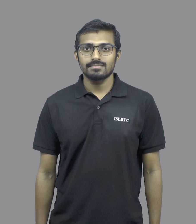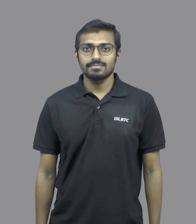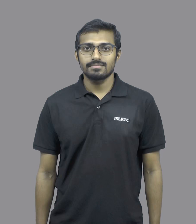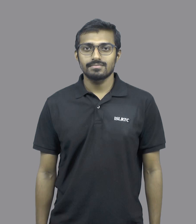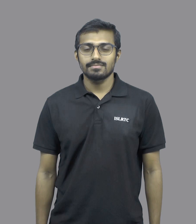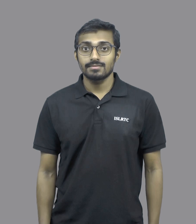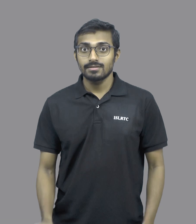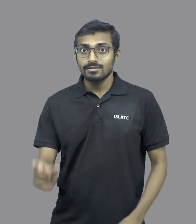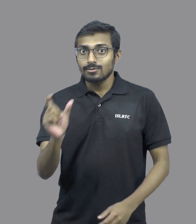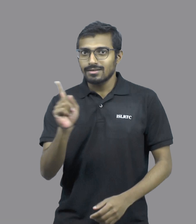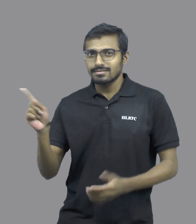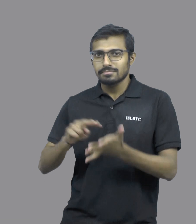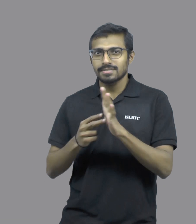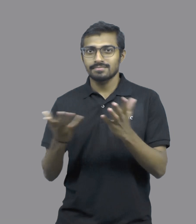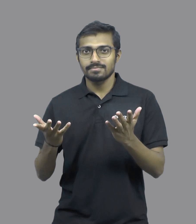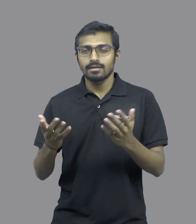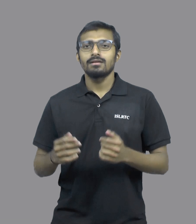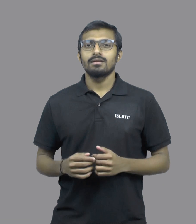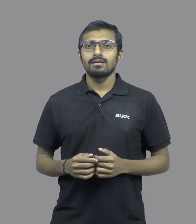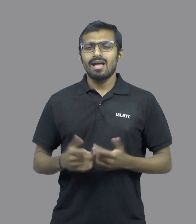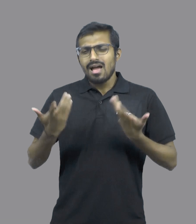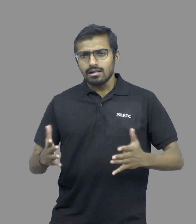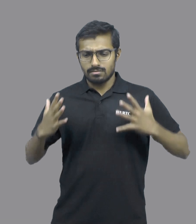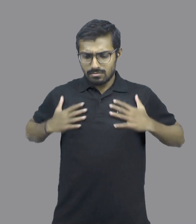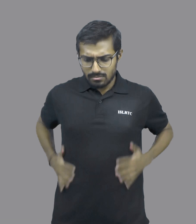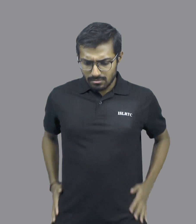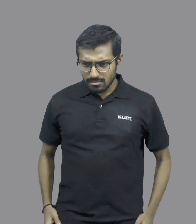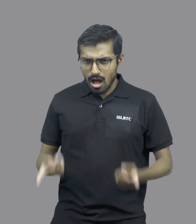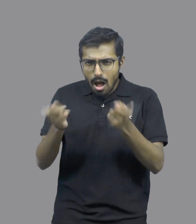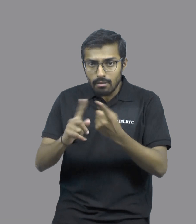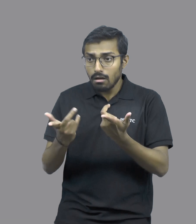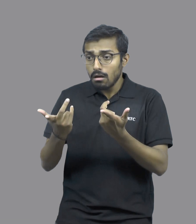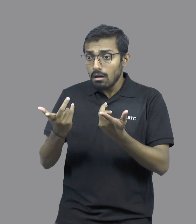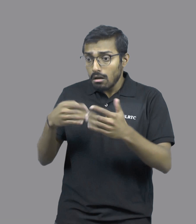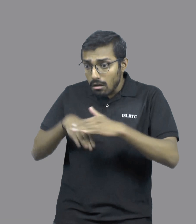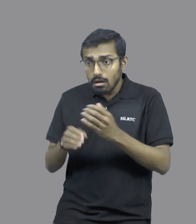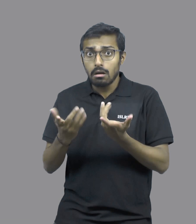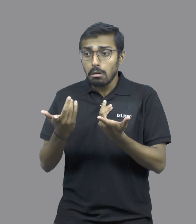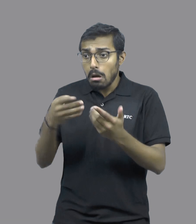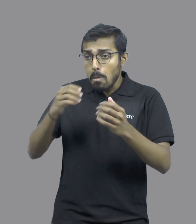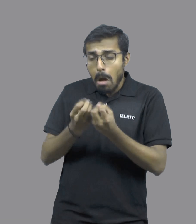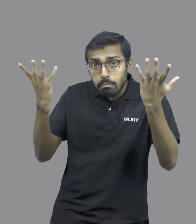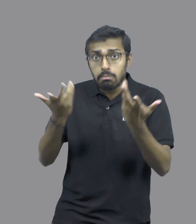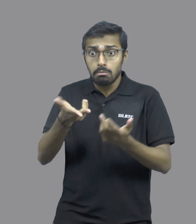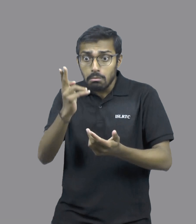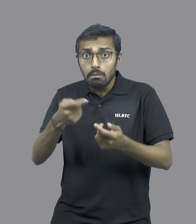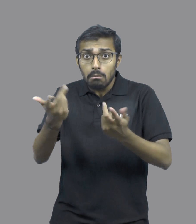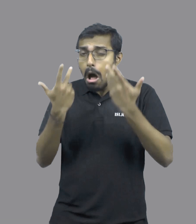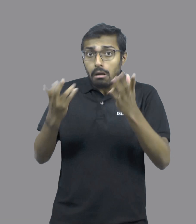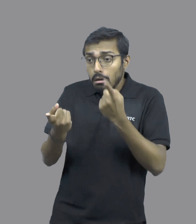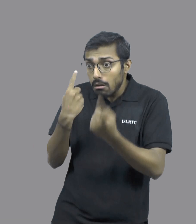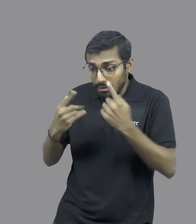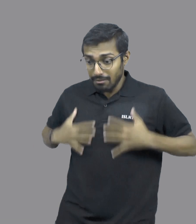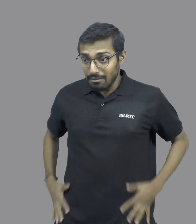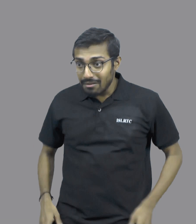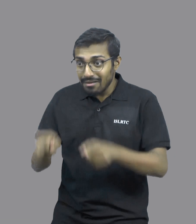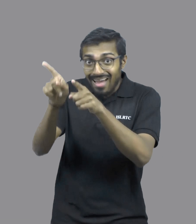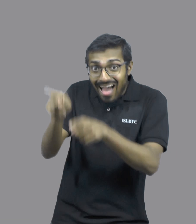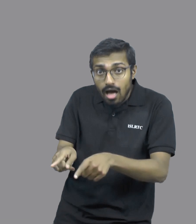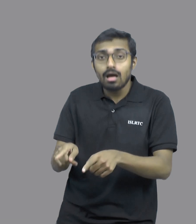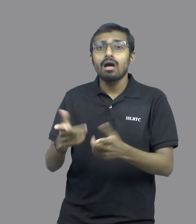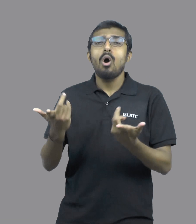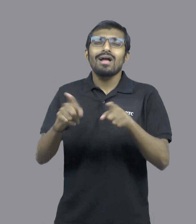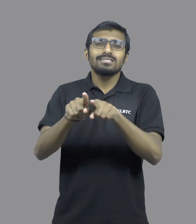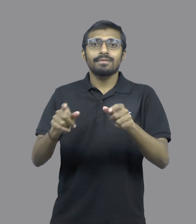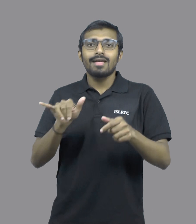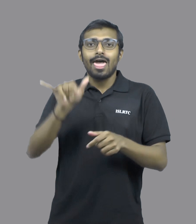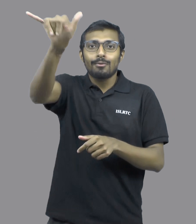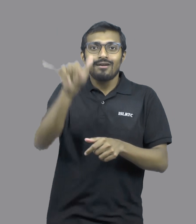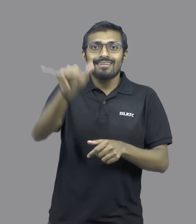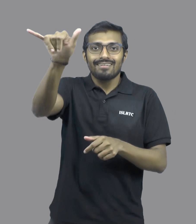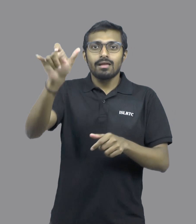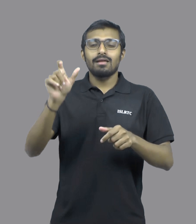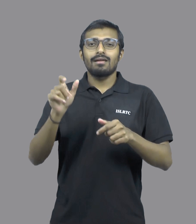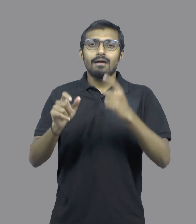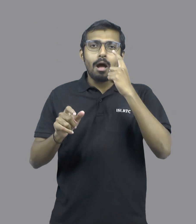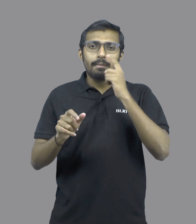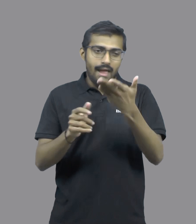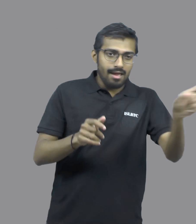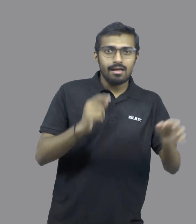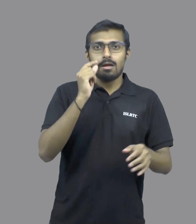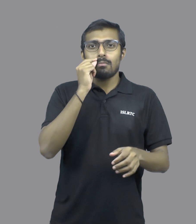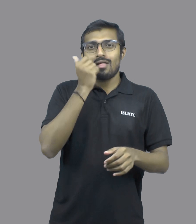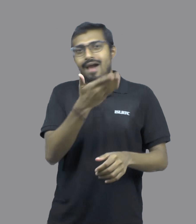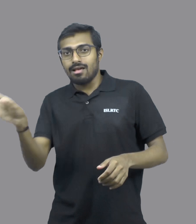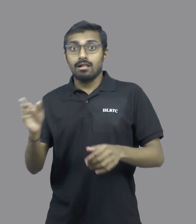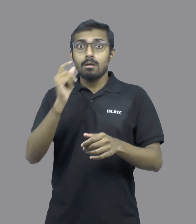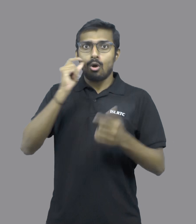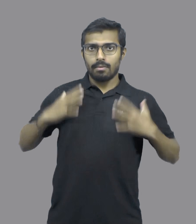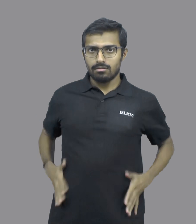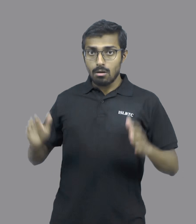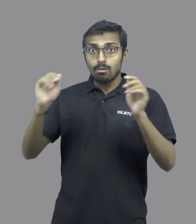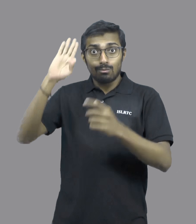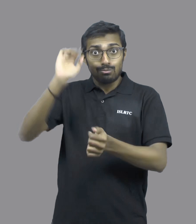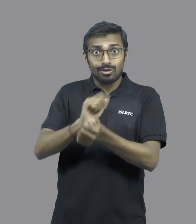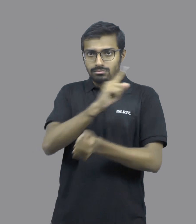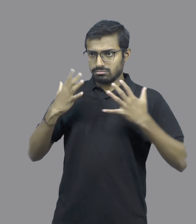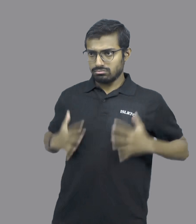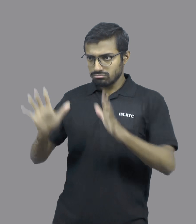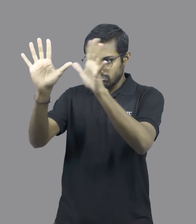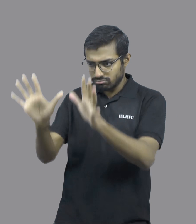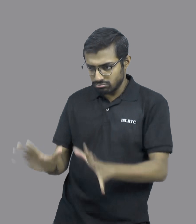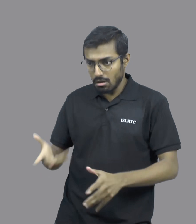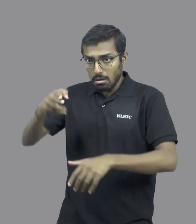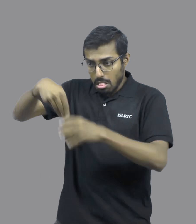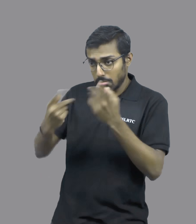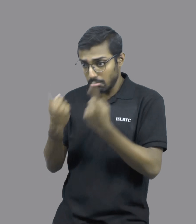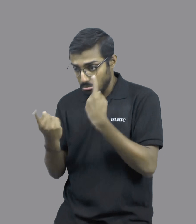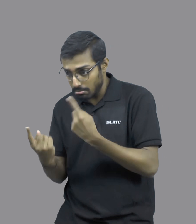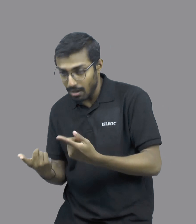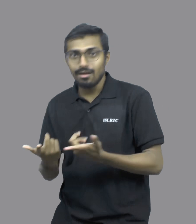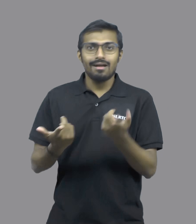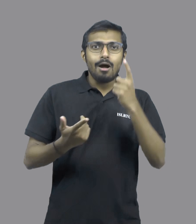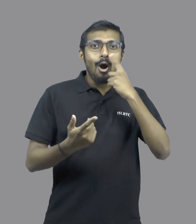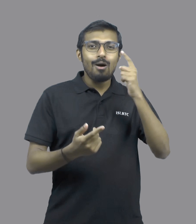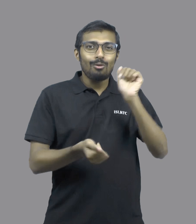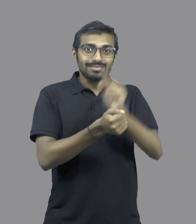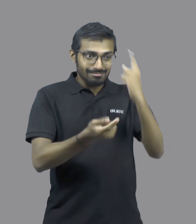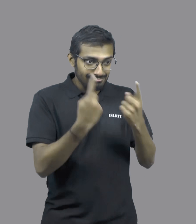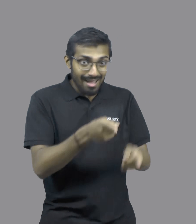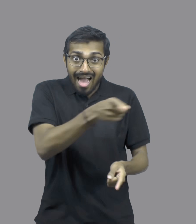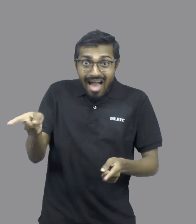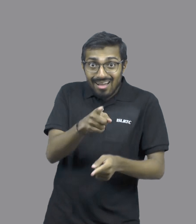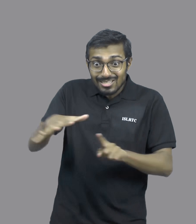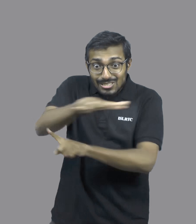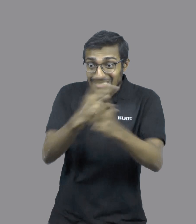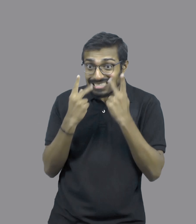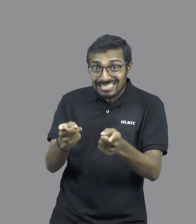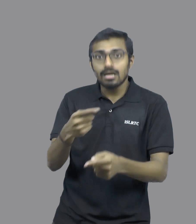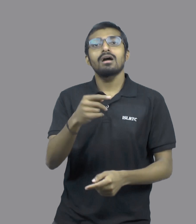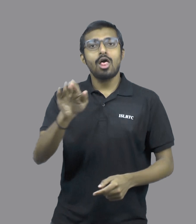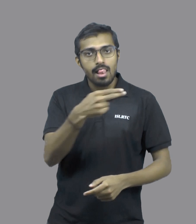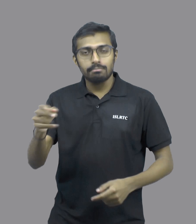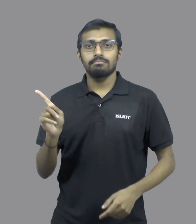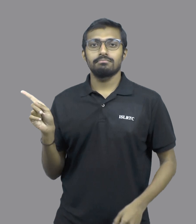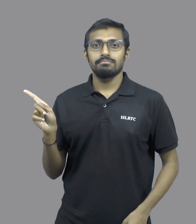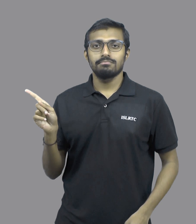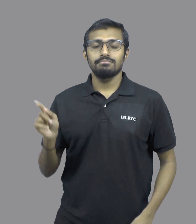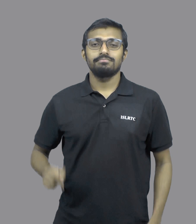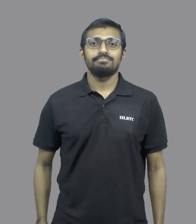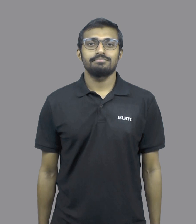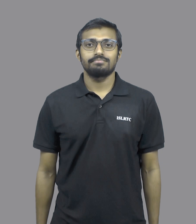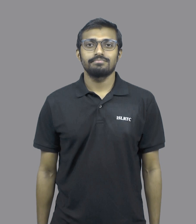Frisking